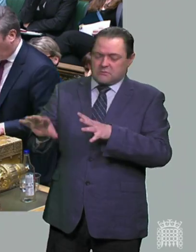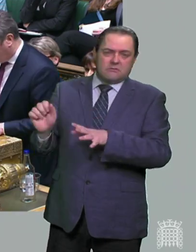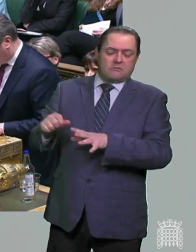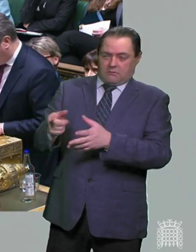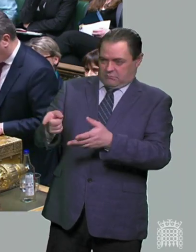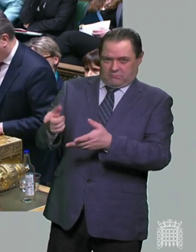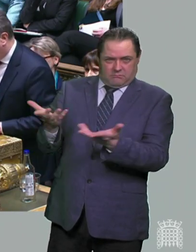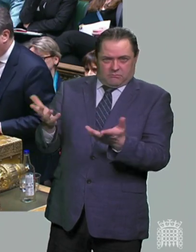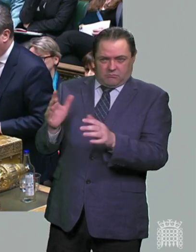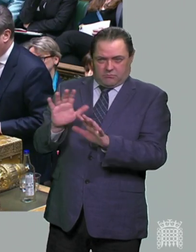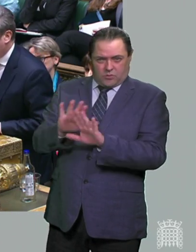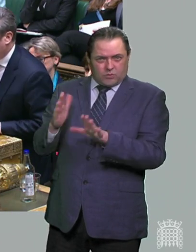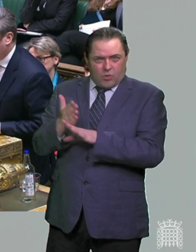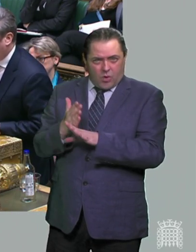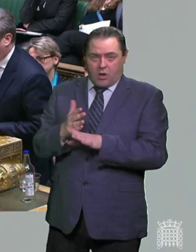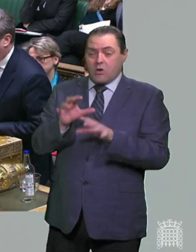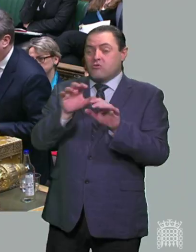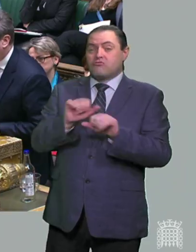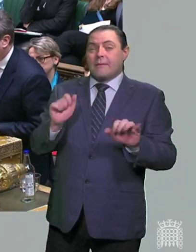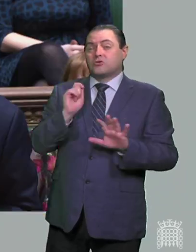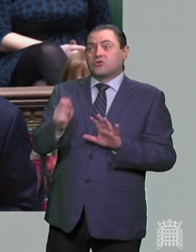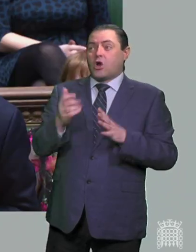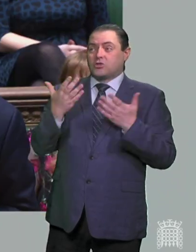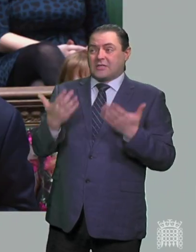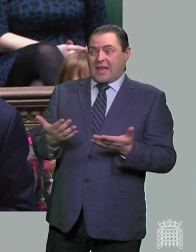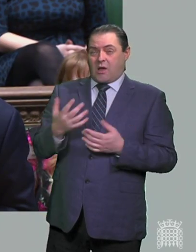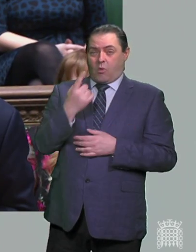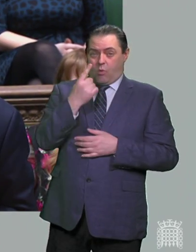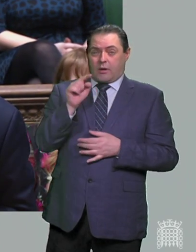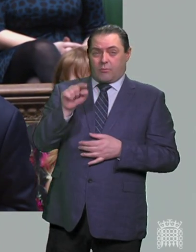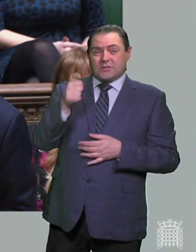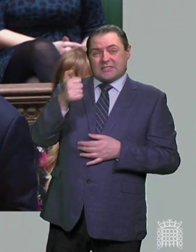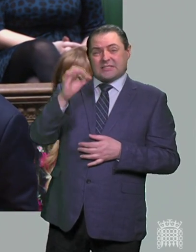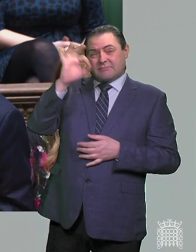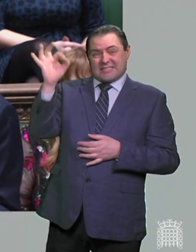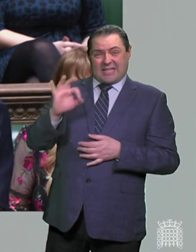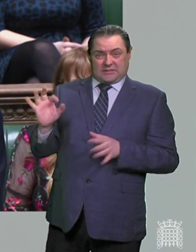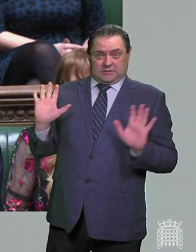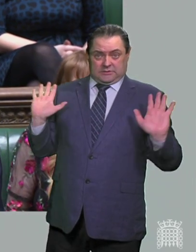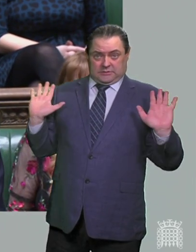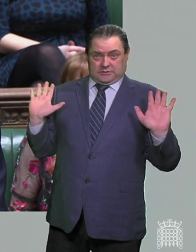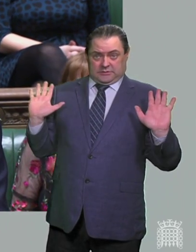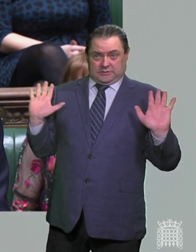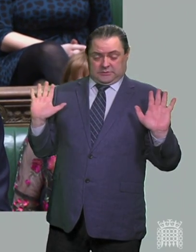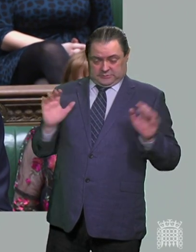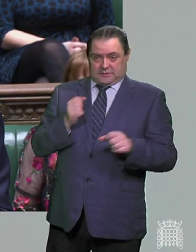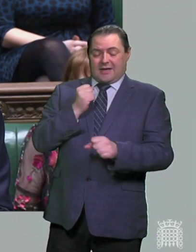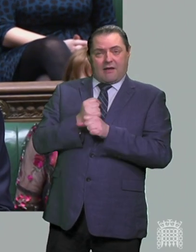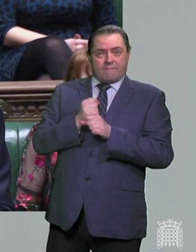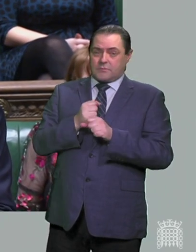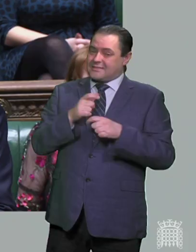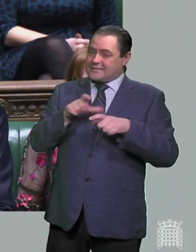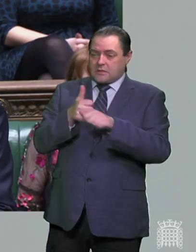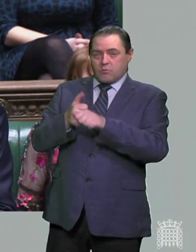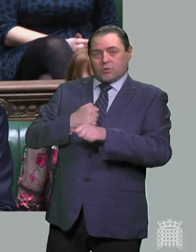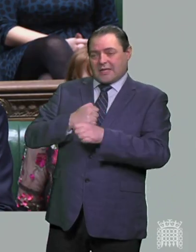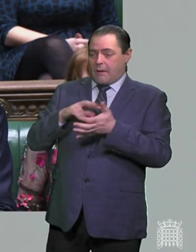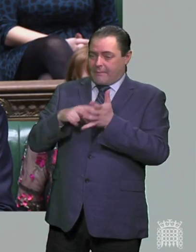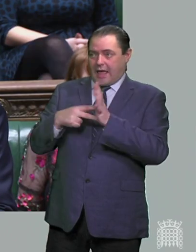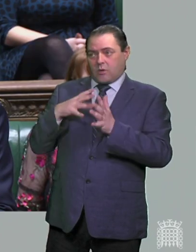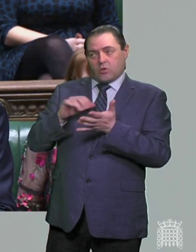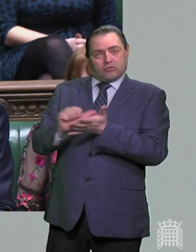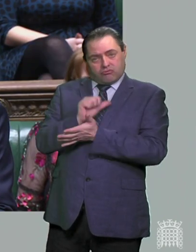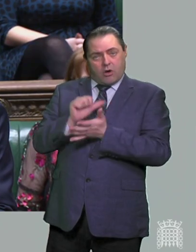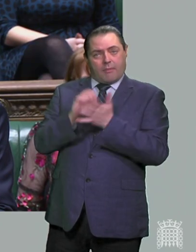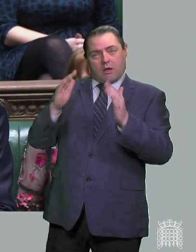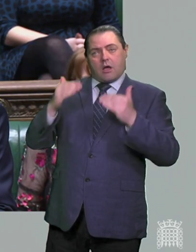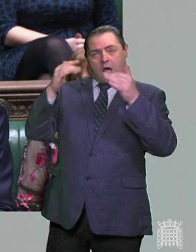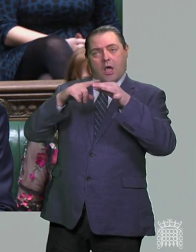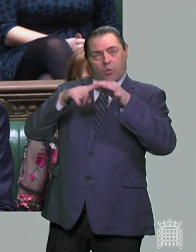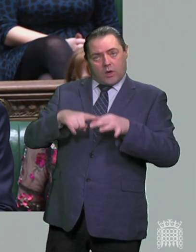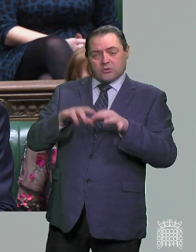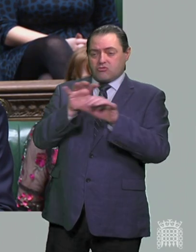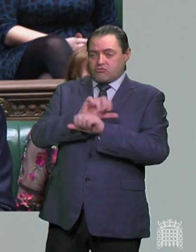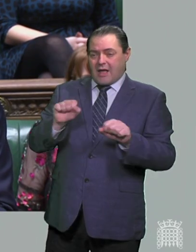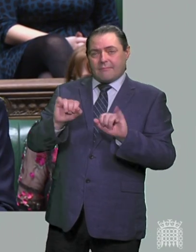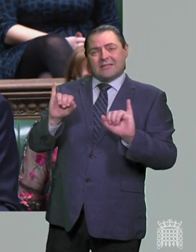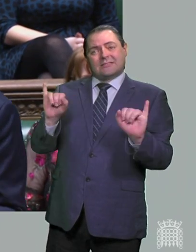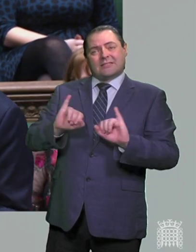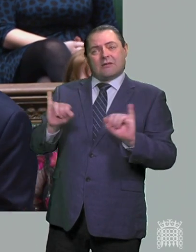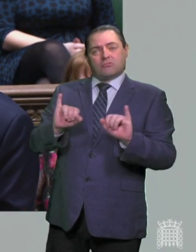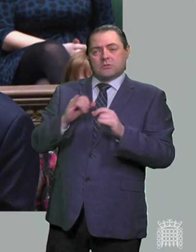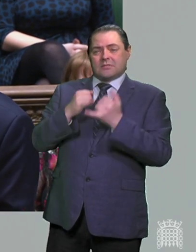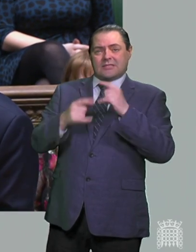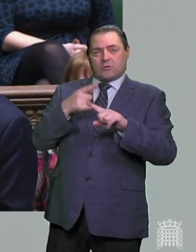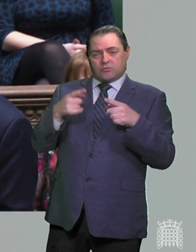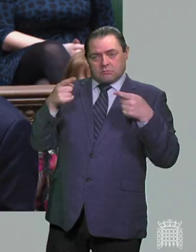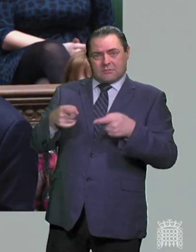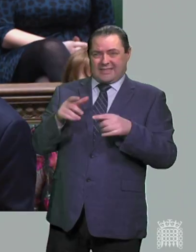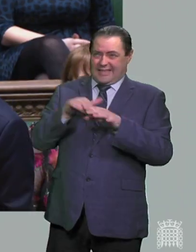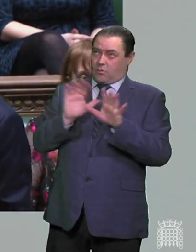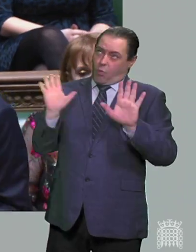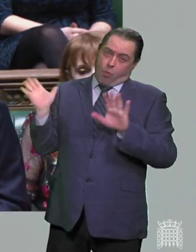On his watch, the rape charge rate is 1.6%, yet the Government still have not backed Labour’s plan to have proper, high-quality rape and serious sexual offences units in every police force.